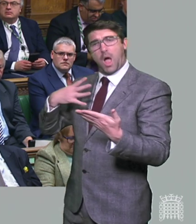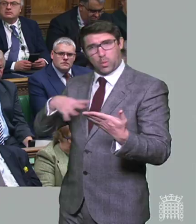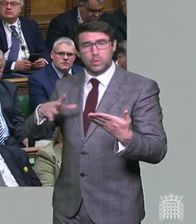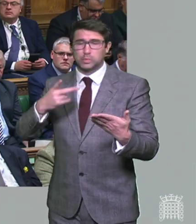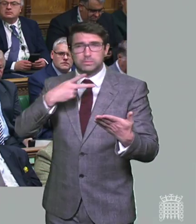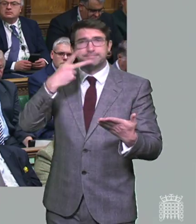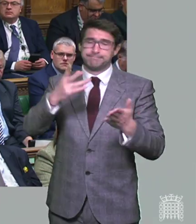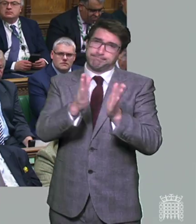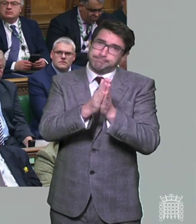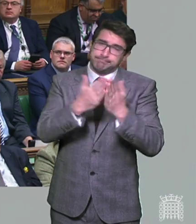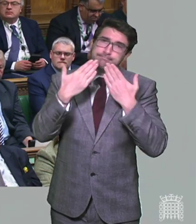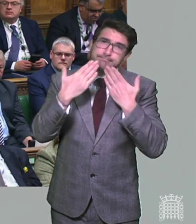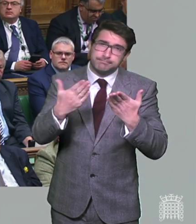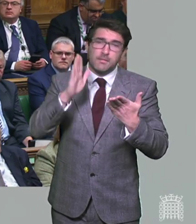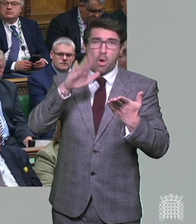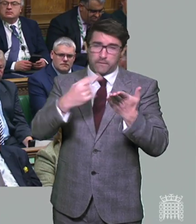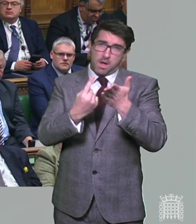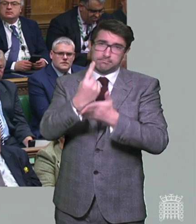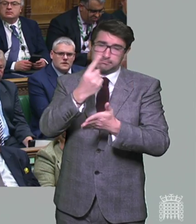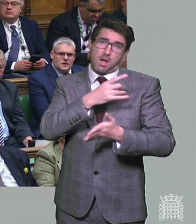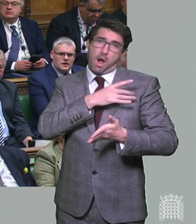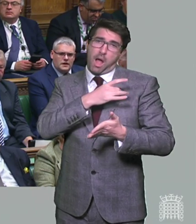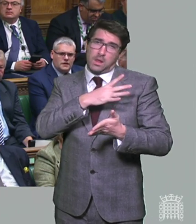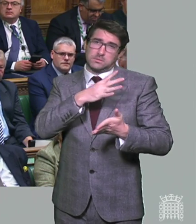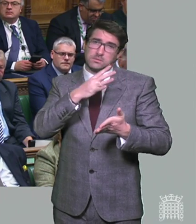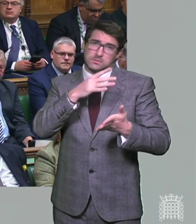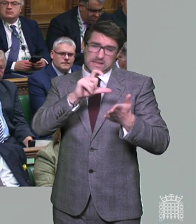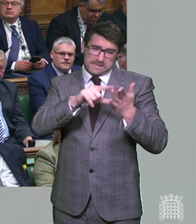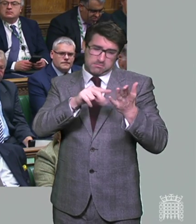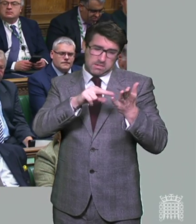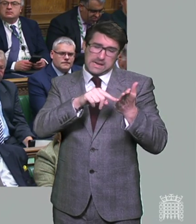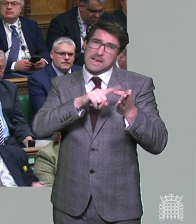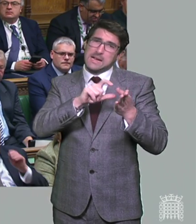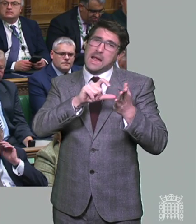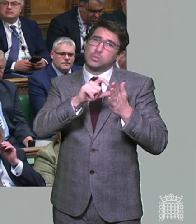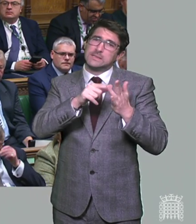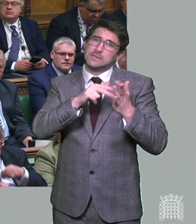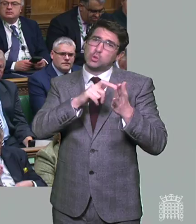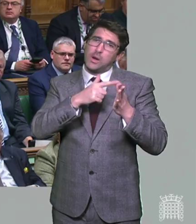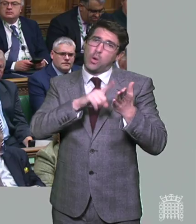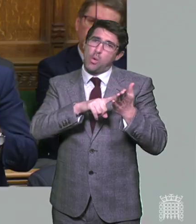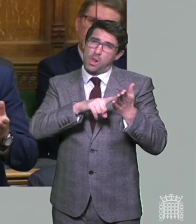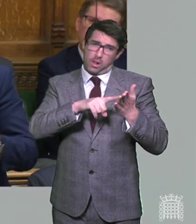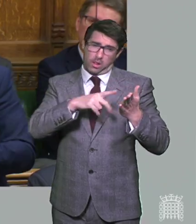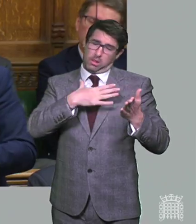Our prayers continue to be with that devastated community.